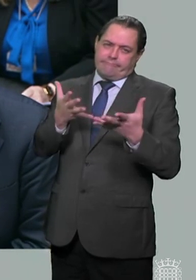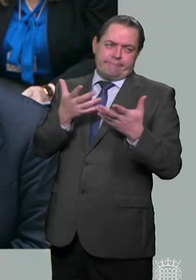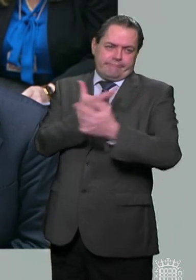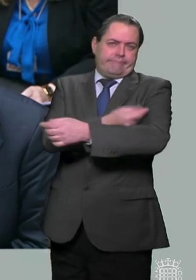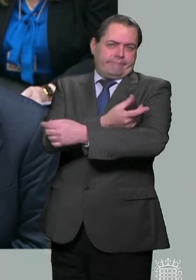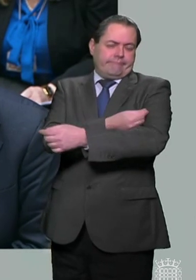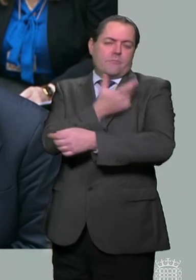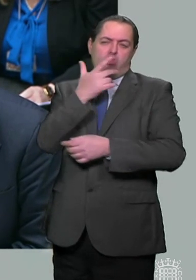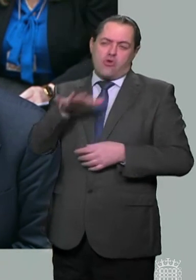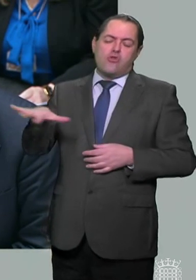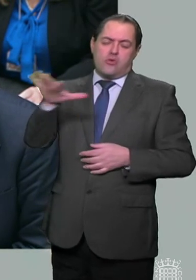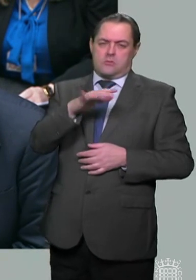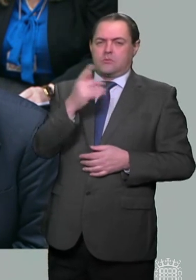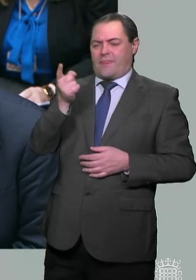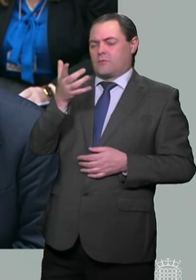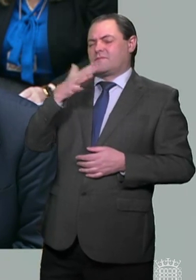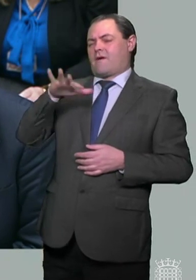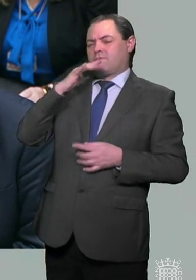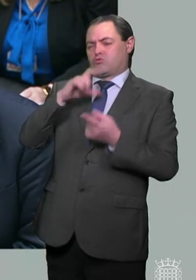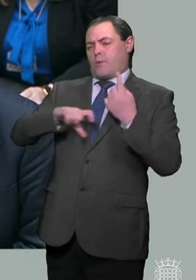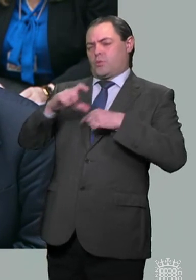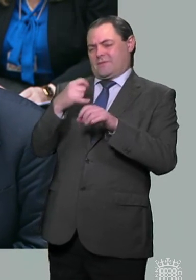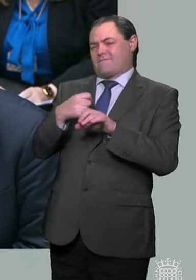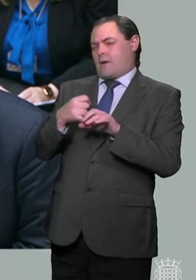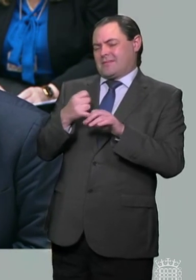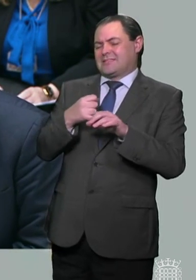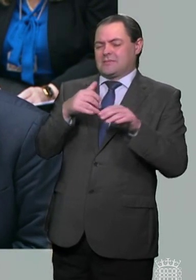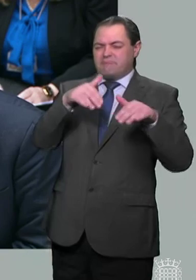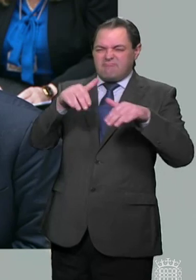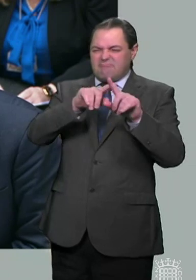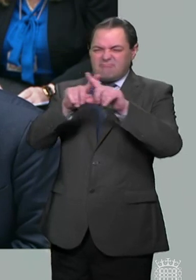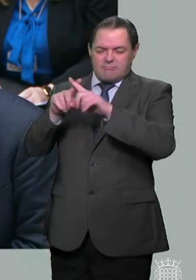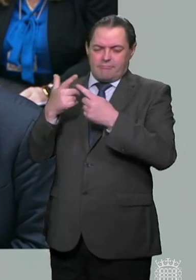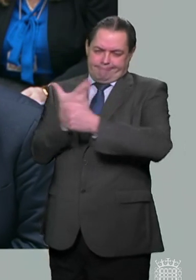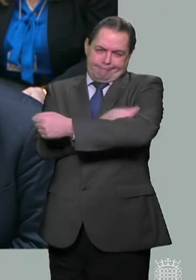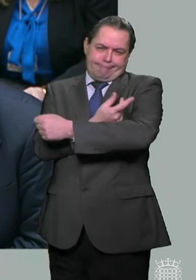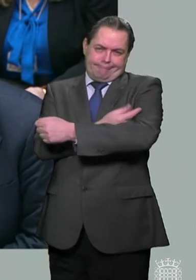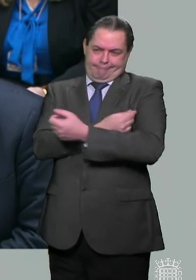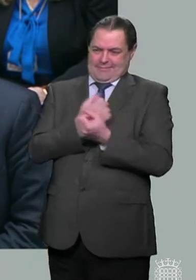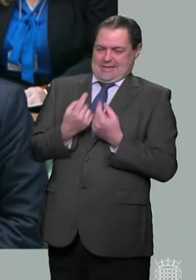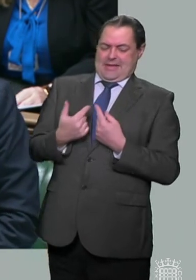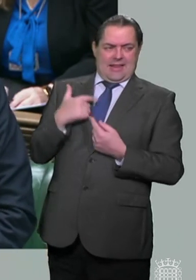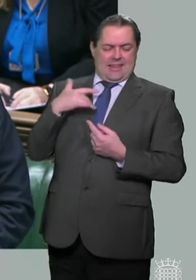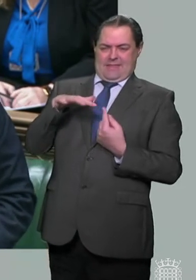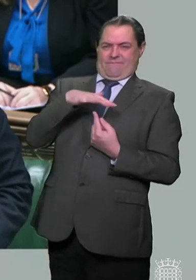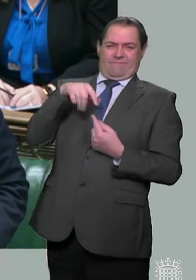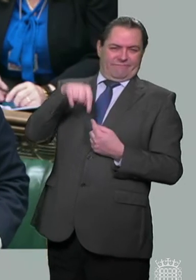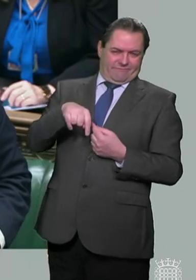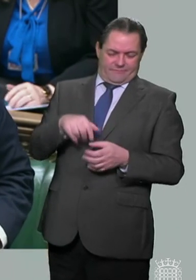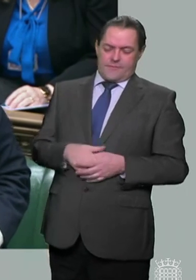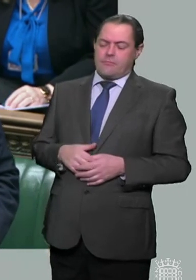We have 1,500 community pharmacies vaccinating people near where they live.